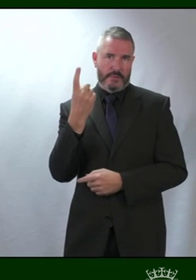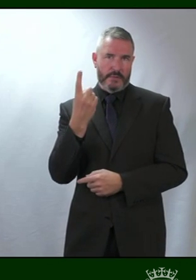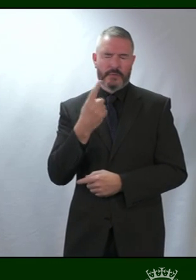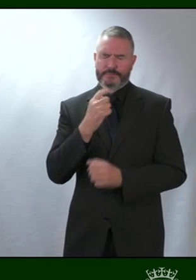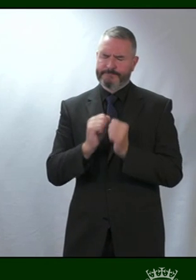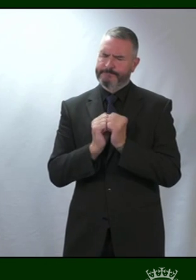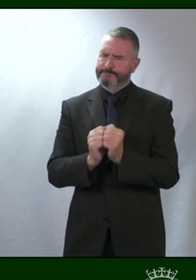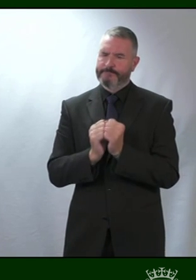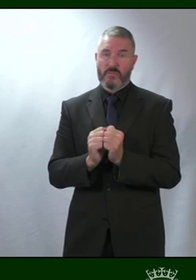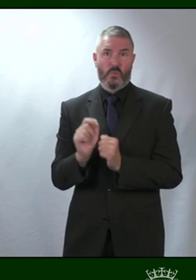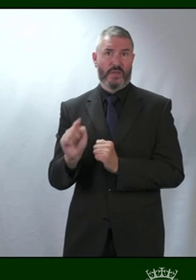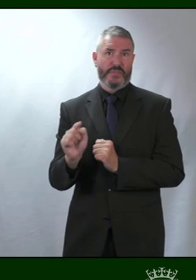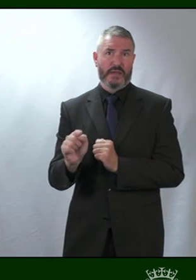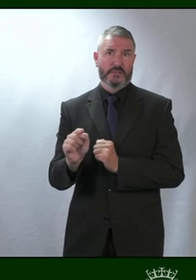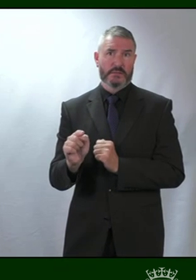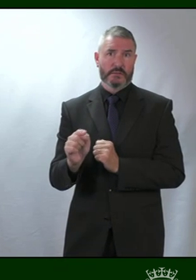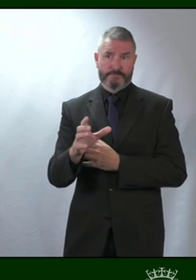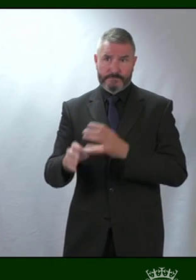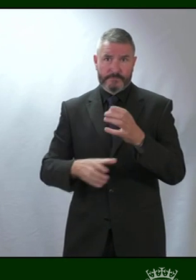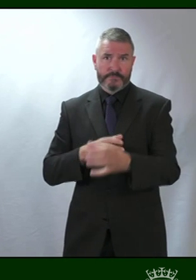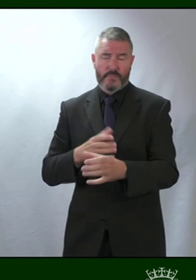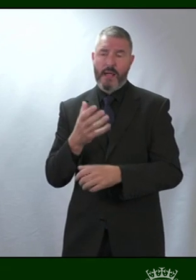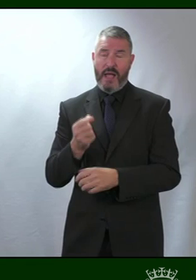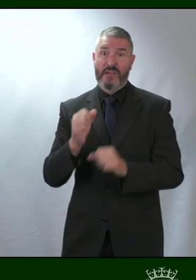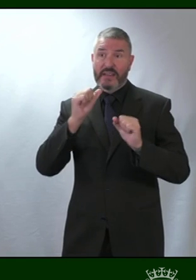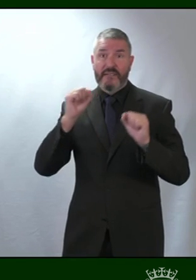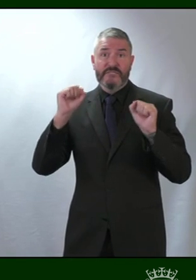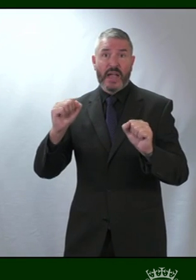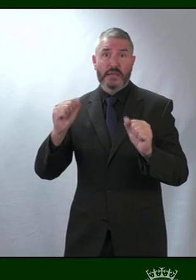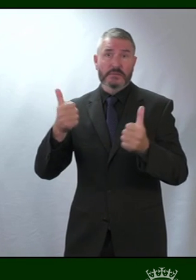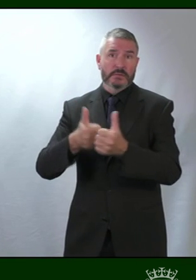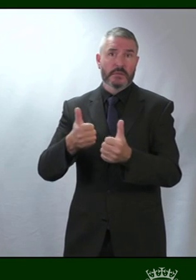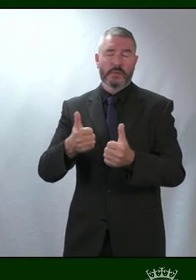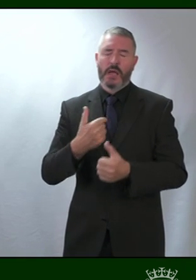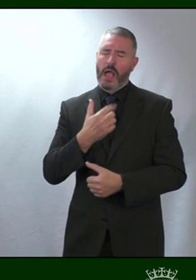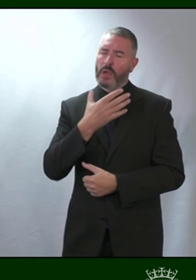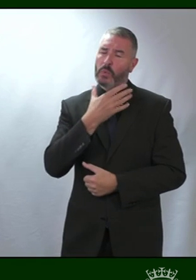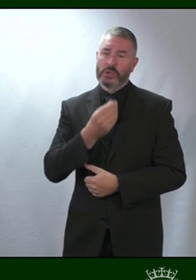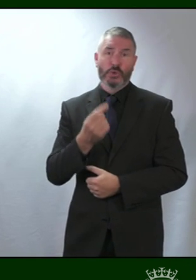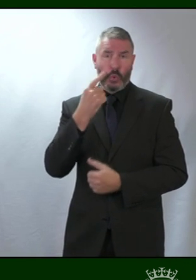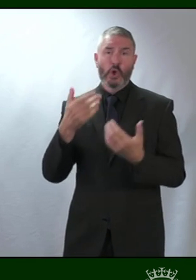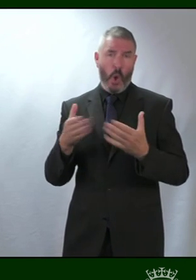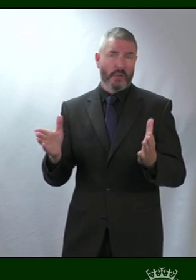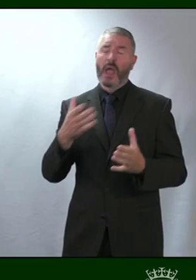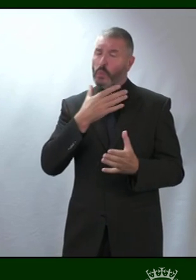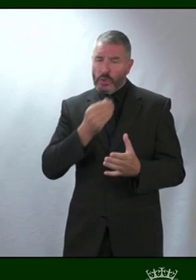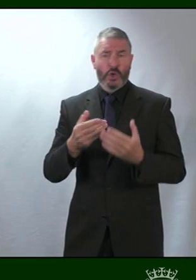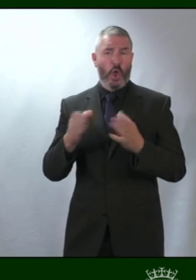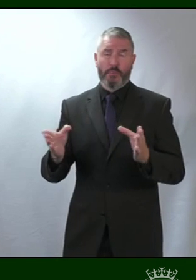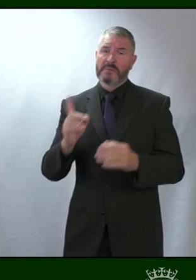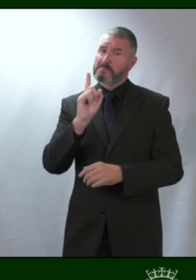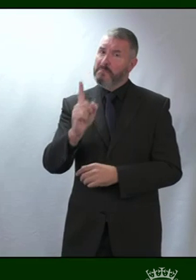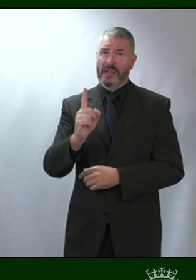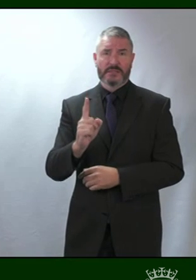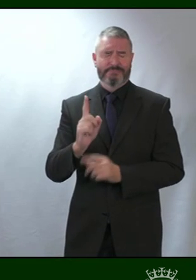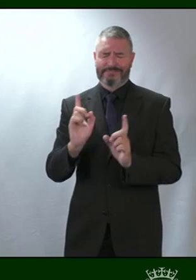I totally sympathise with my hon. Friend and with the fans, and I really wish we did not have to do this now.